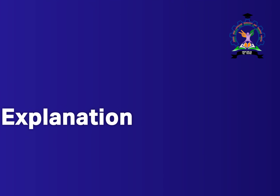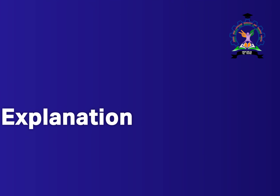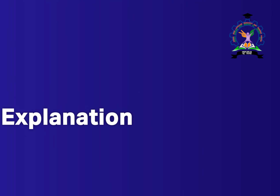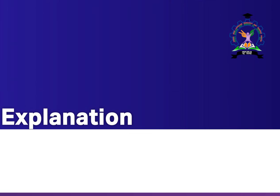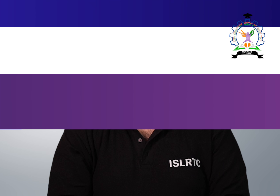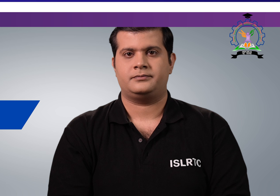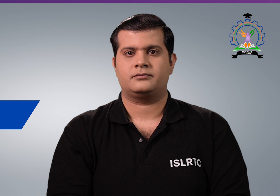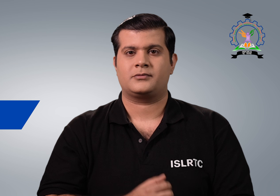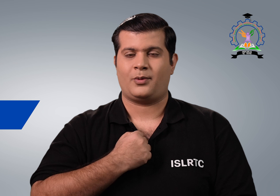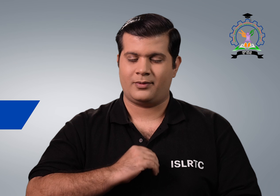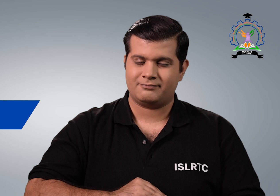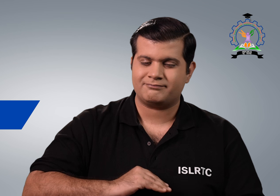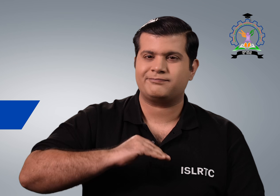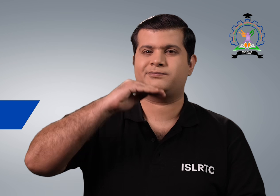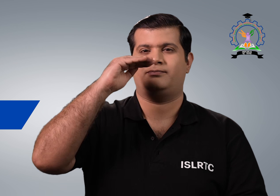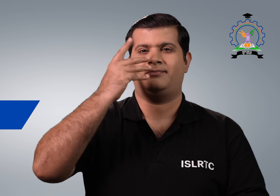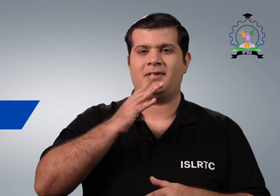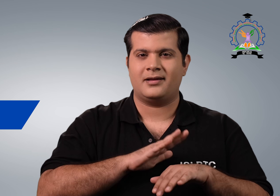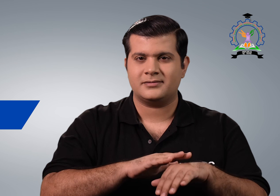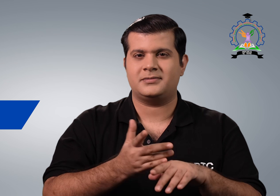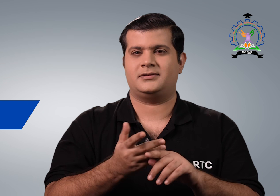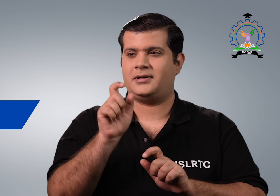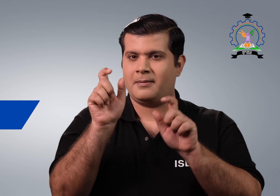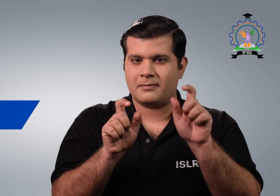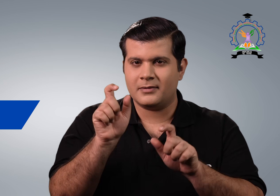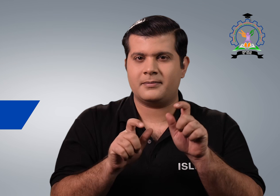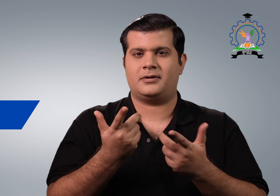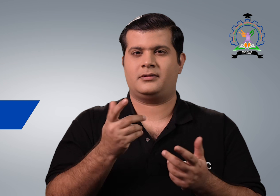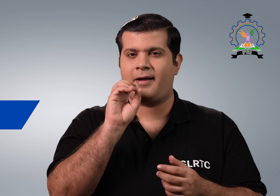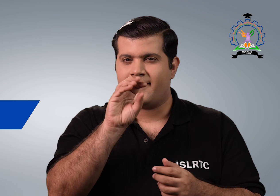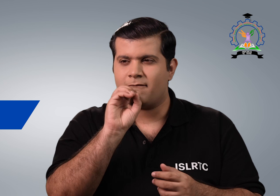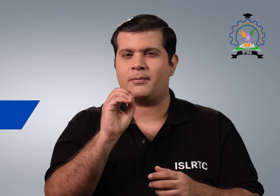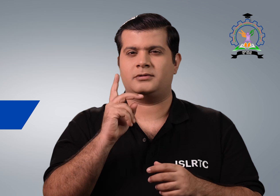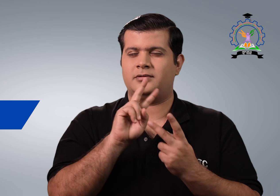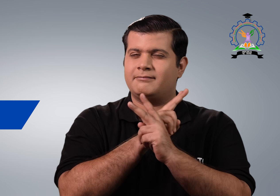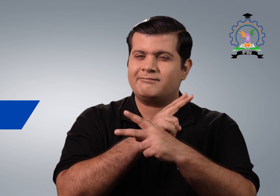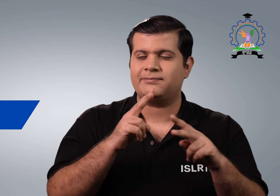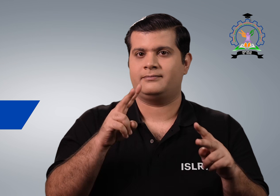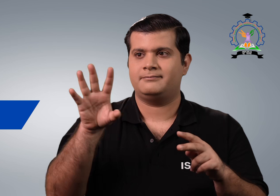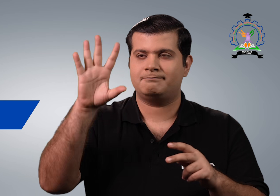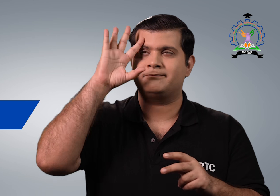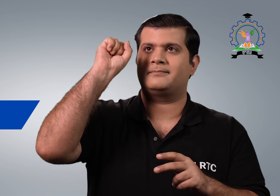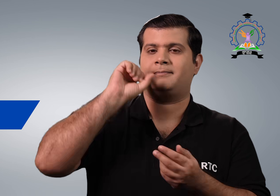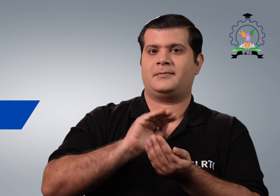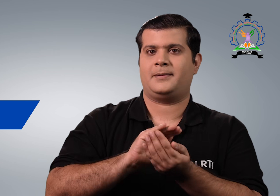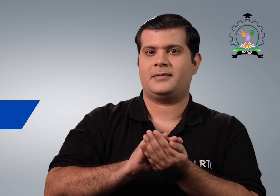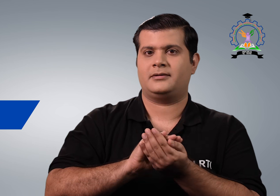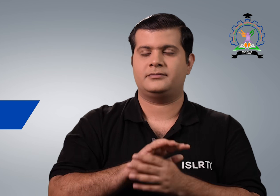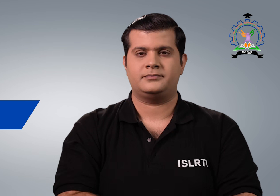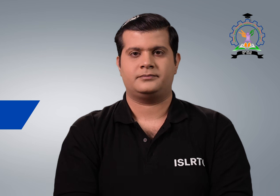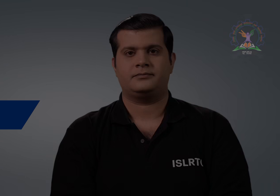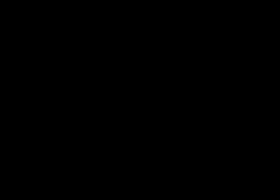Memory is the ability to remember childhood experiences, people, information etc.